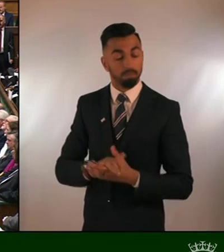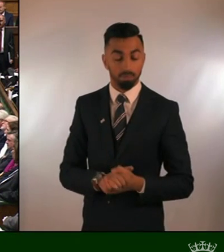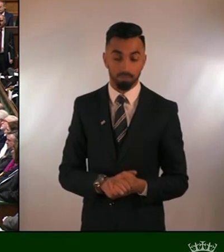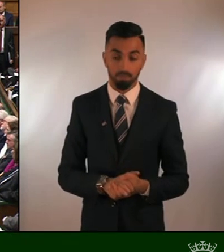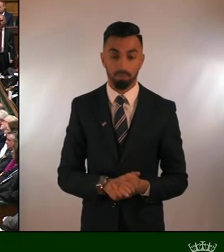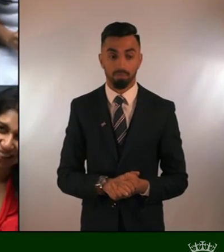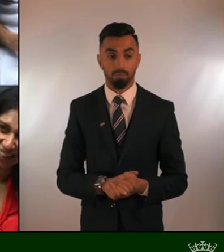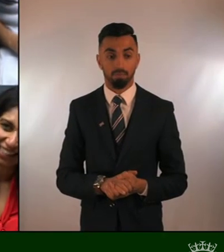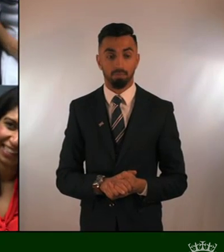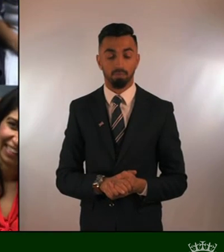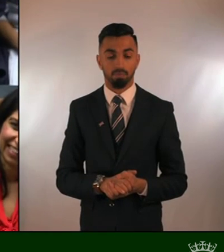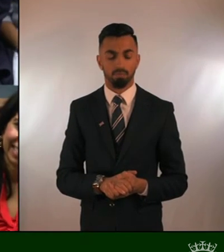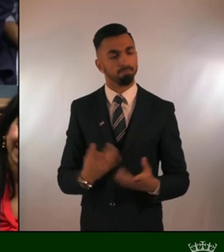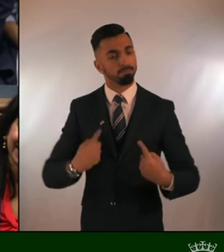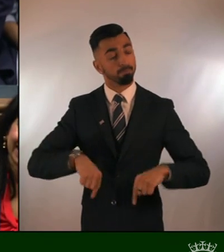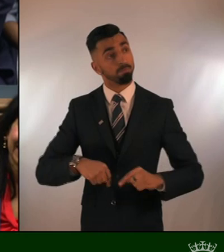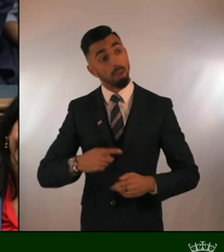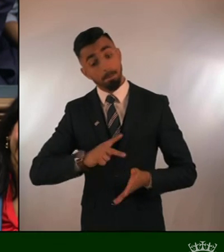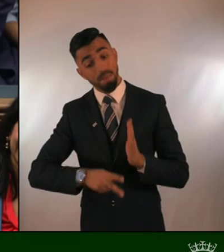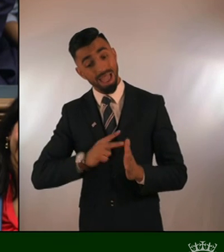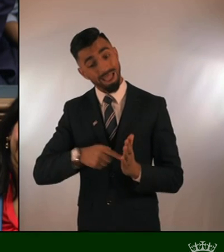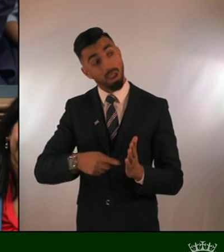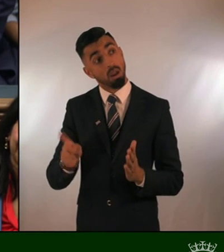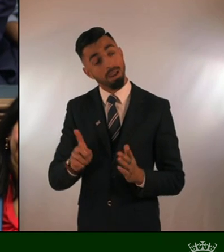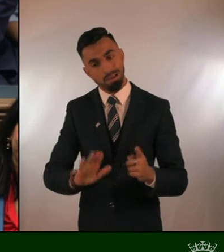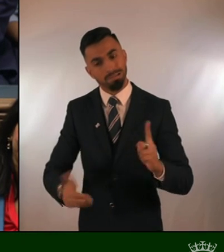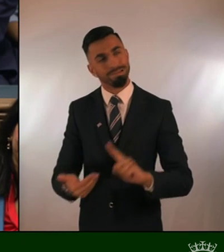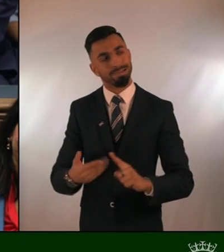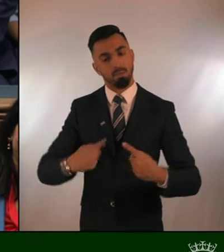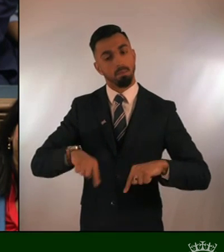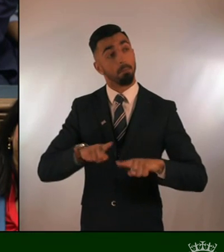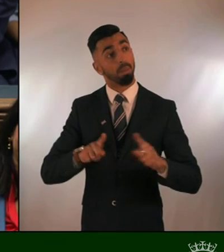Only by having a plan for prosperity will we grow the economy.